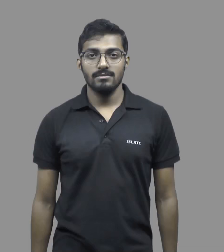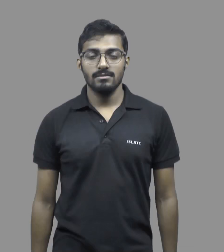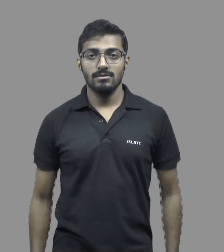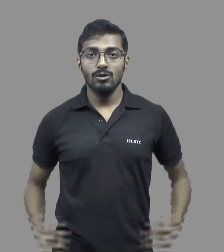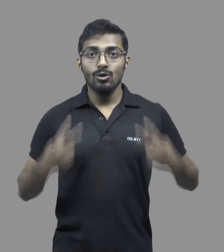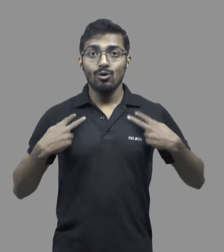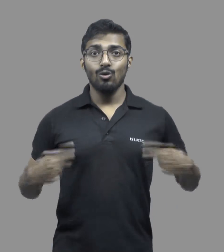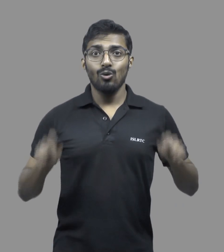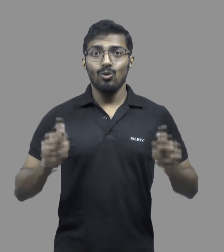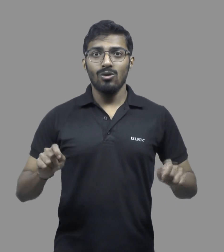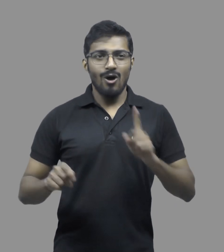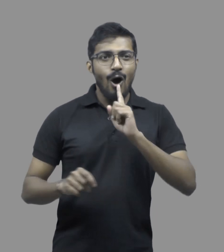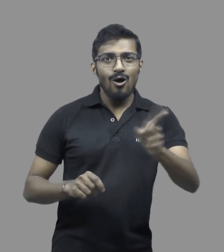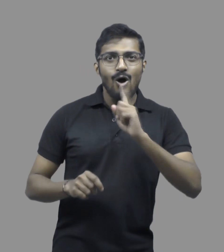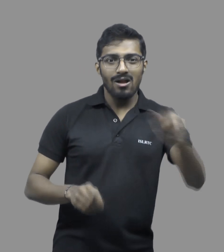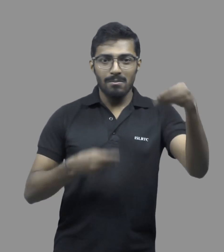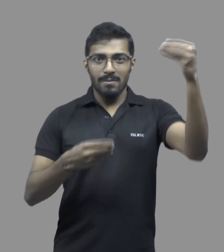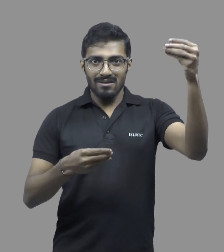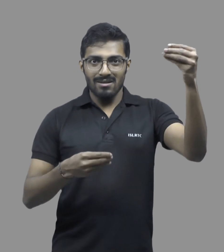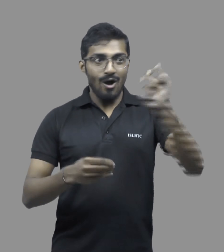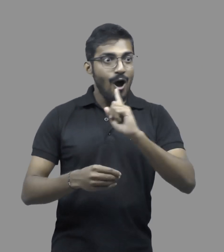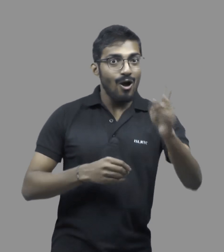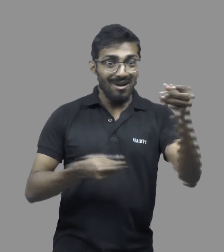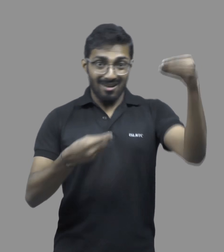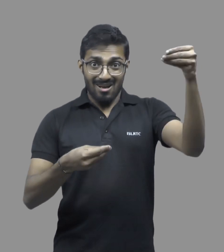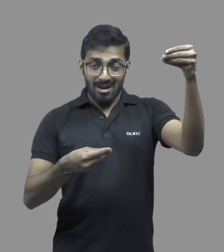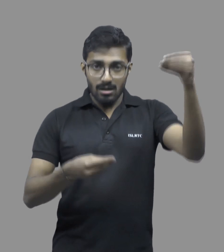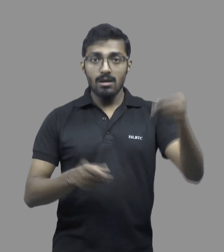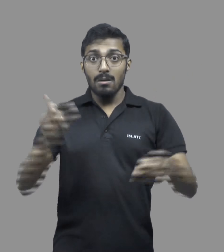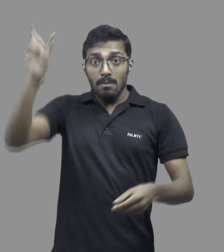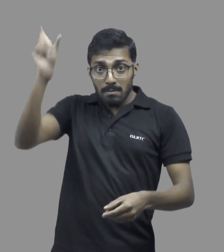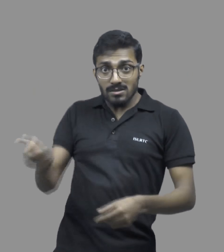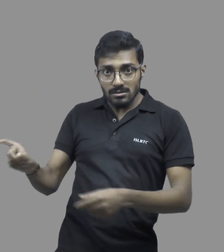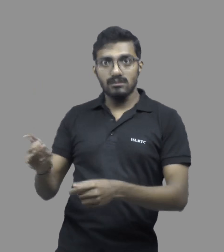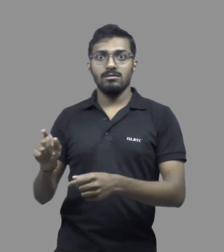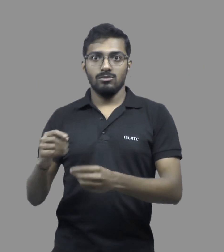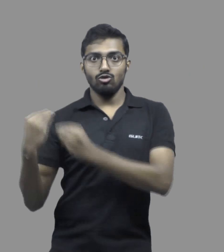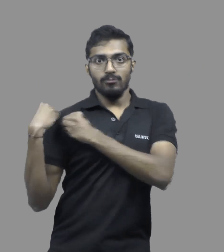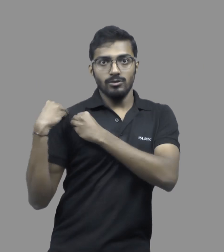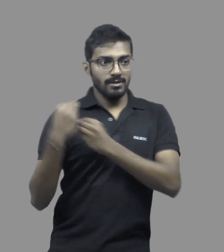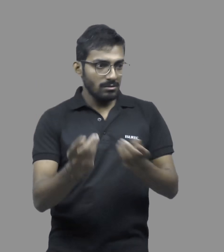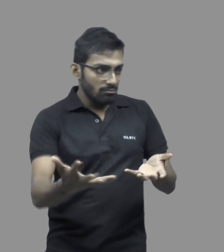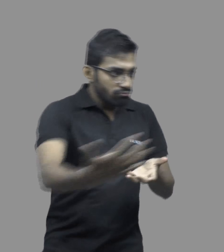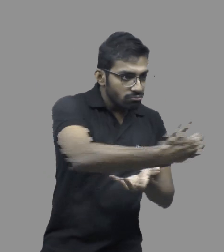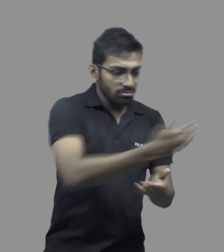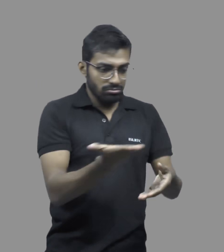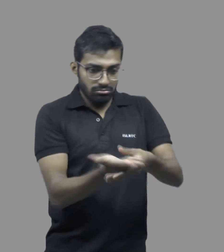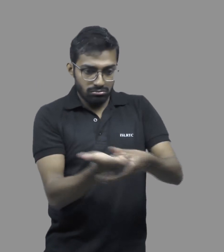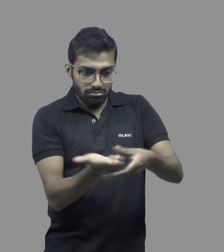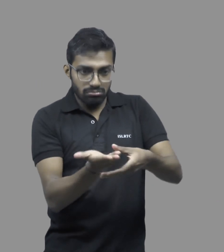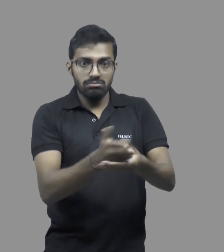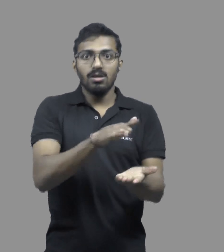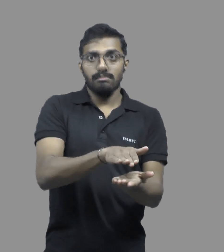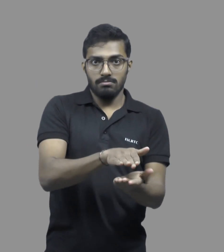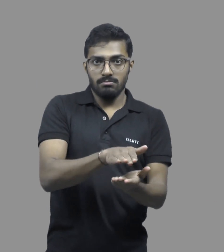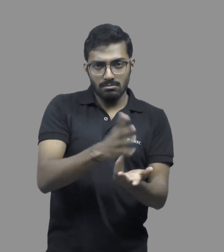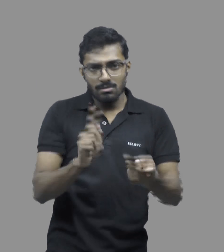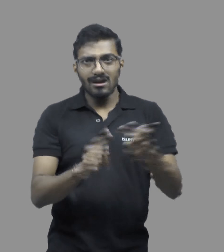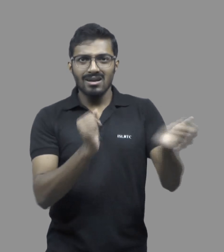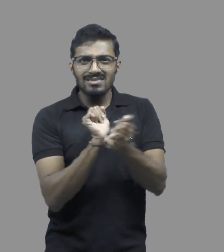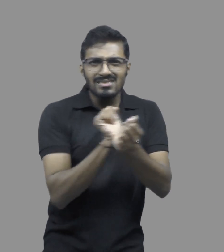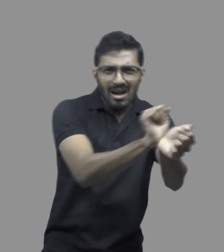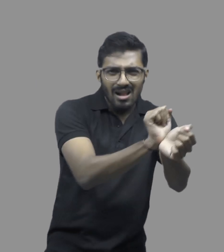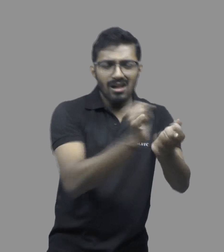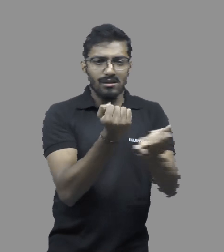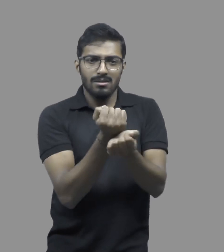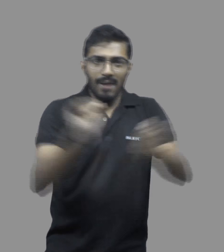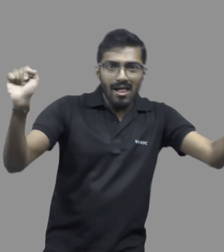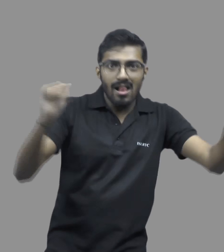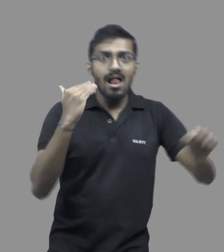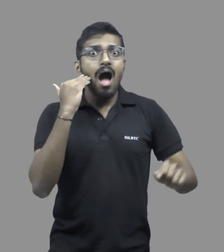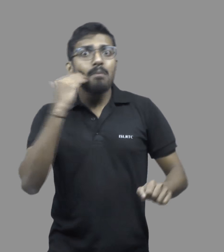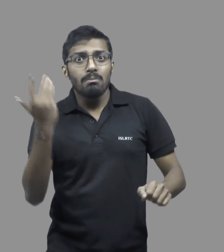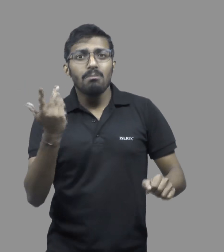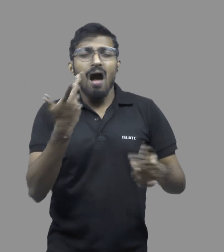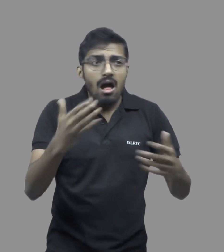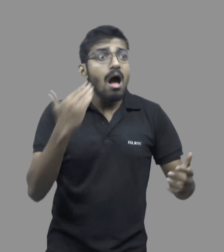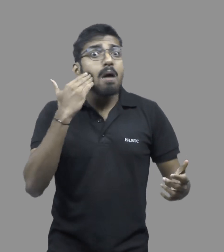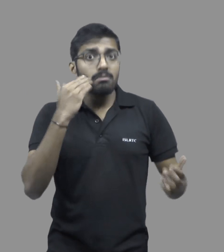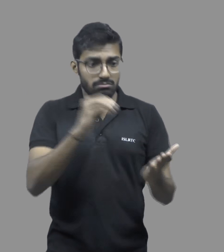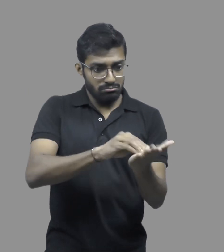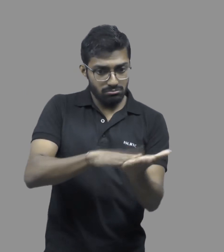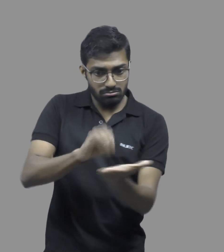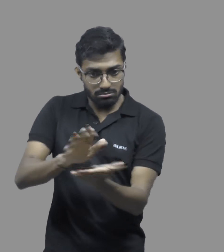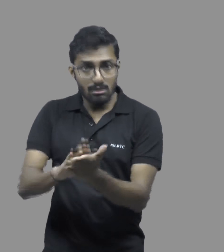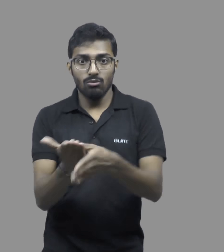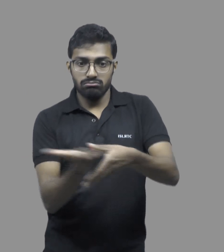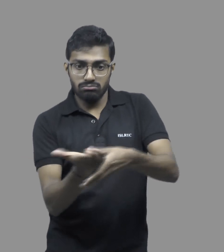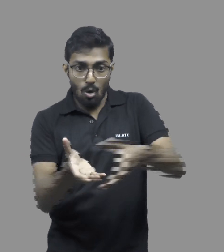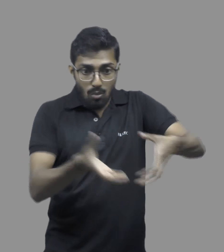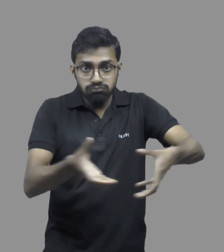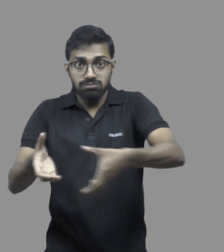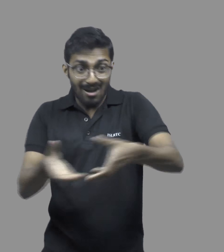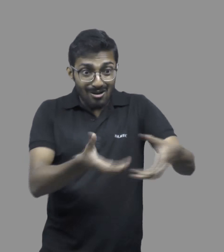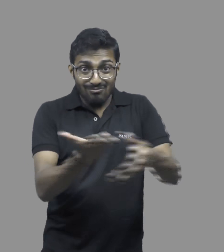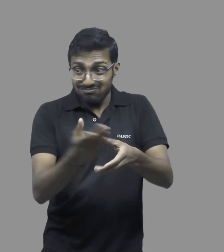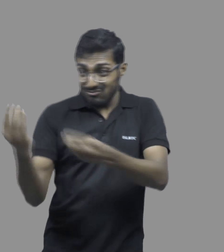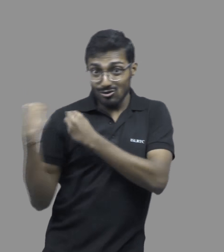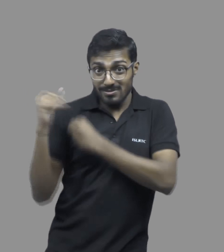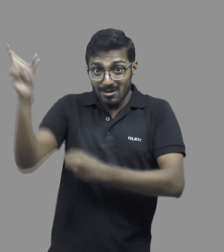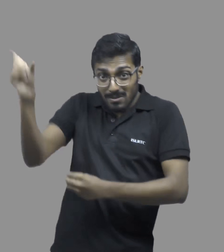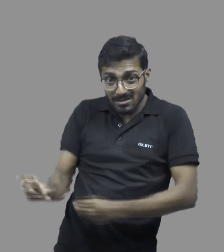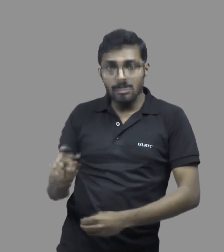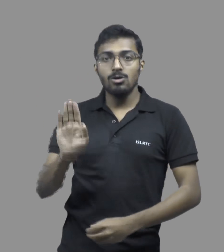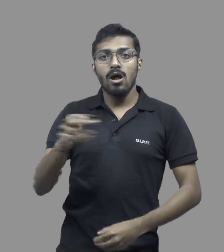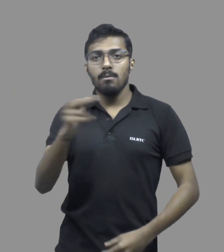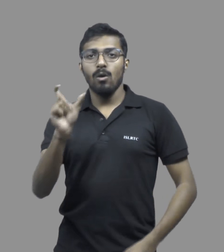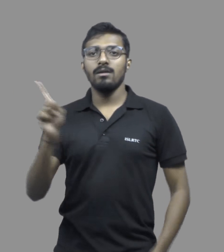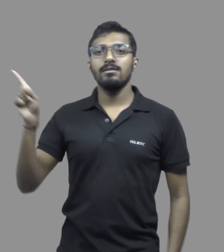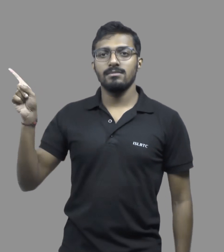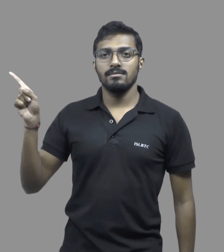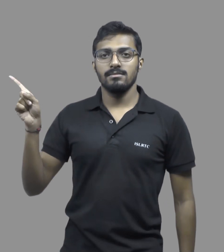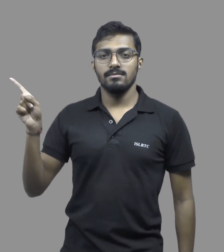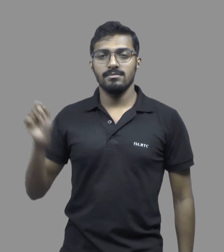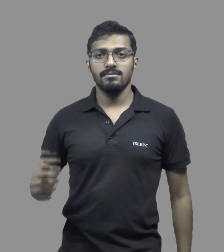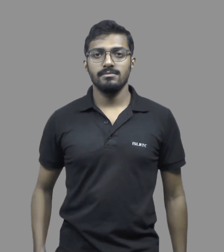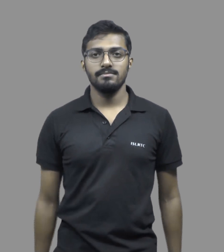Bailiff